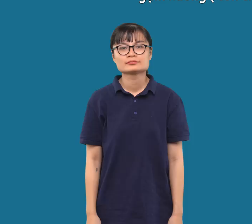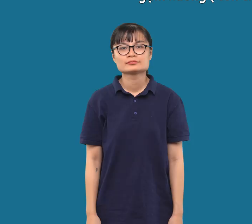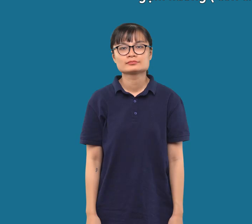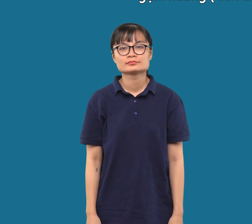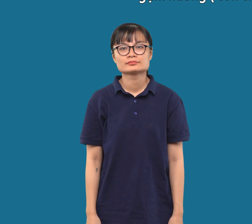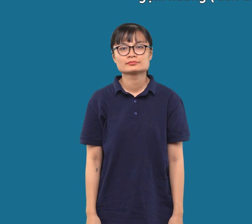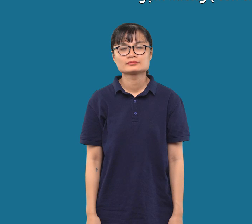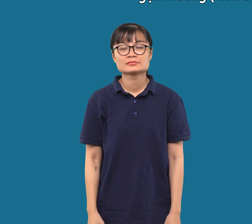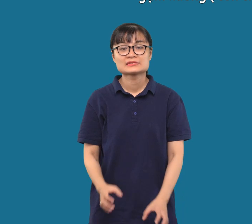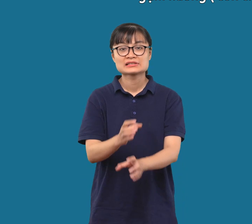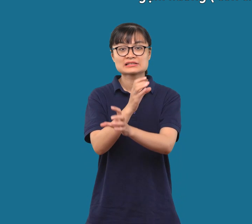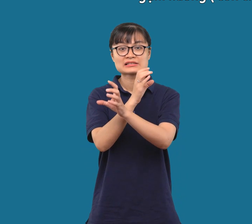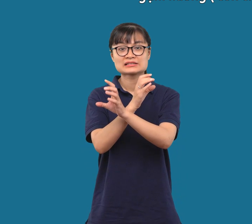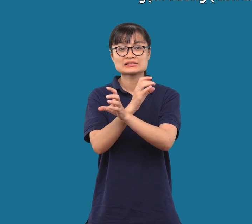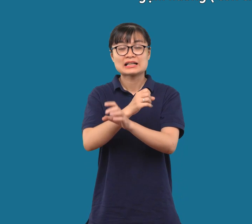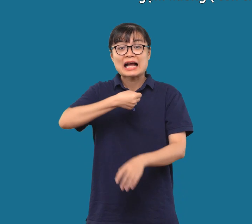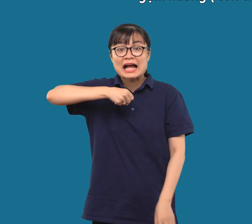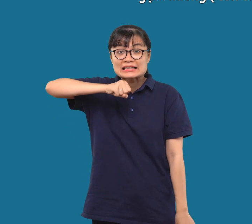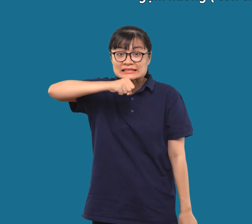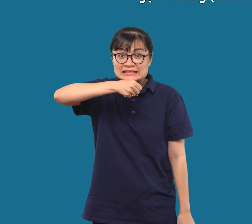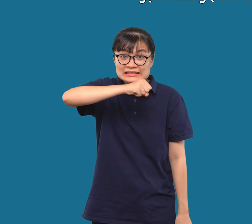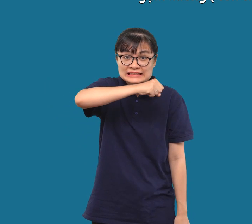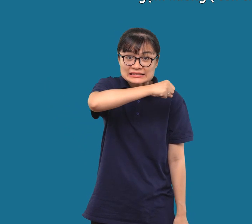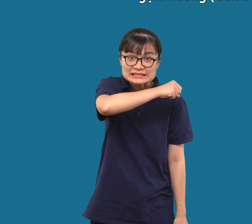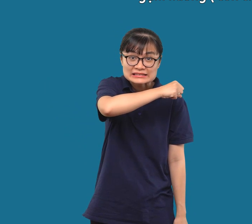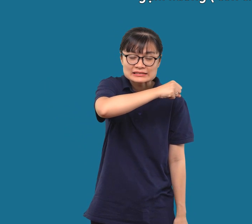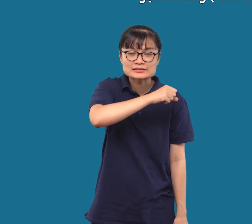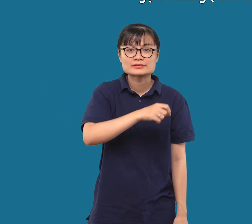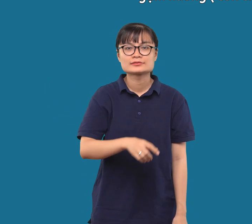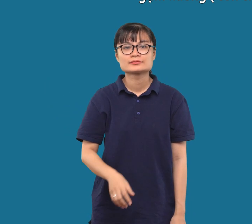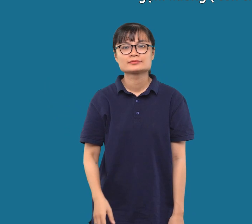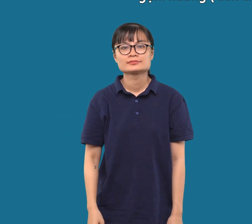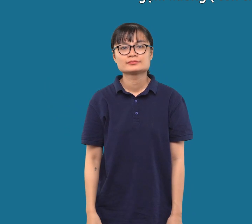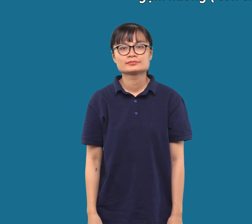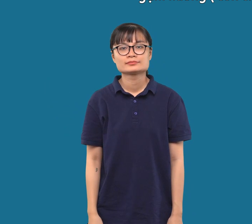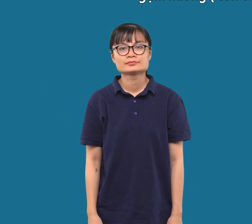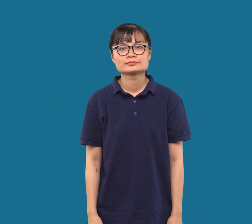gặm xương (con chó gặm xương)